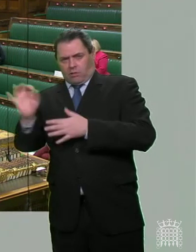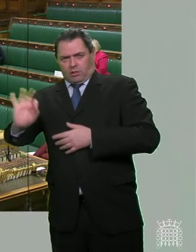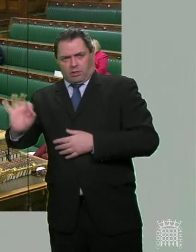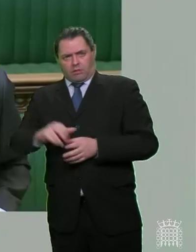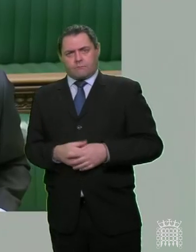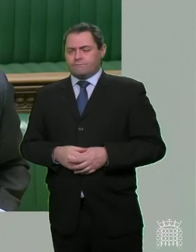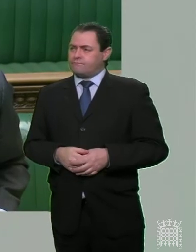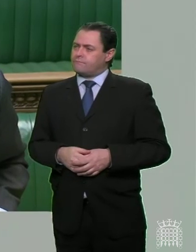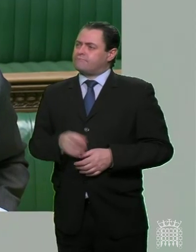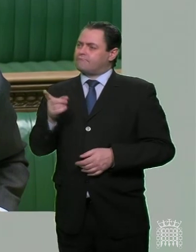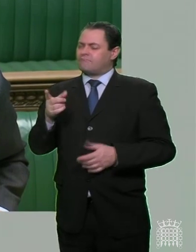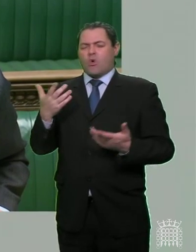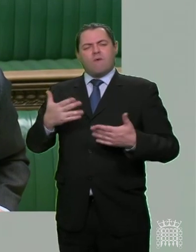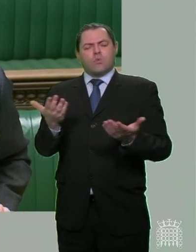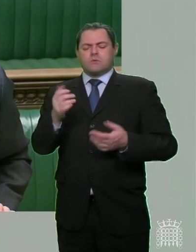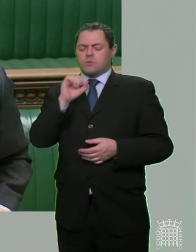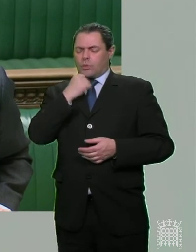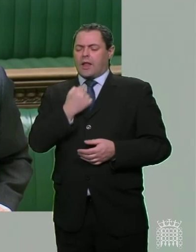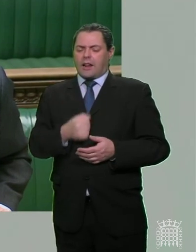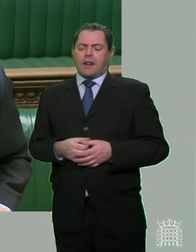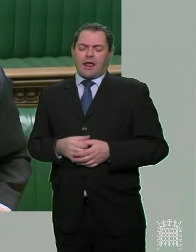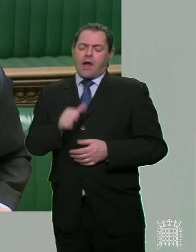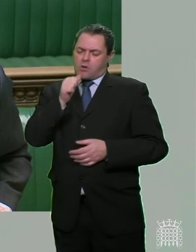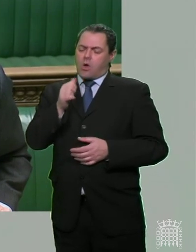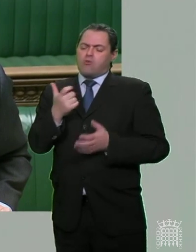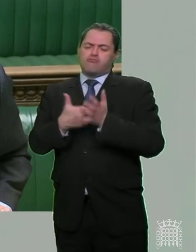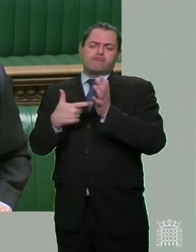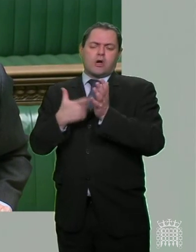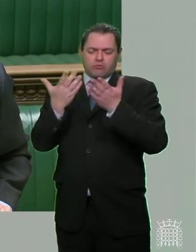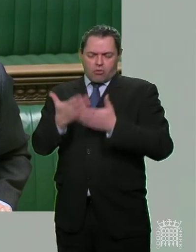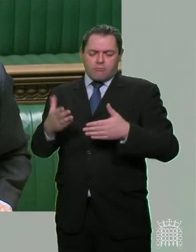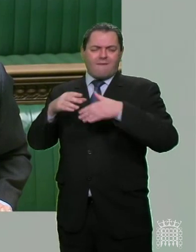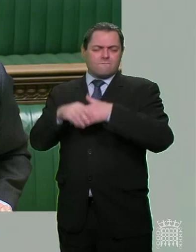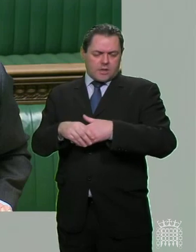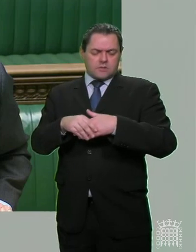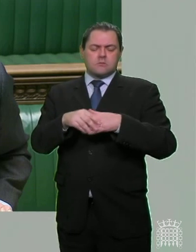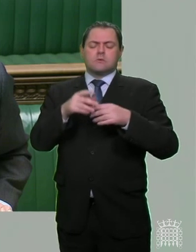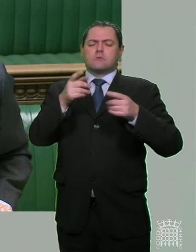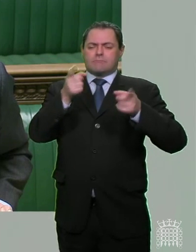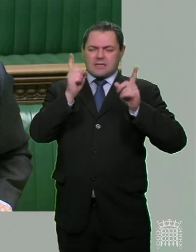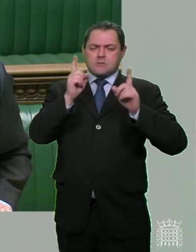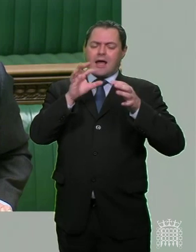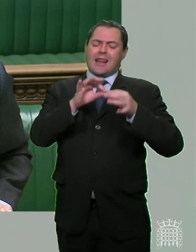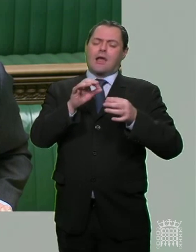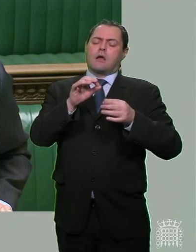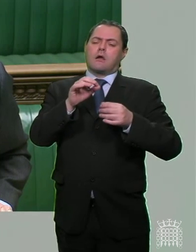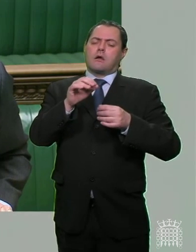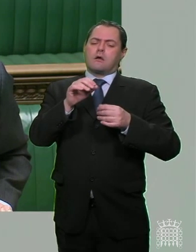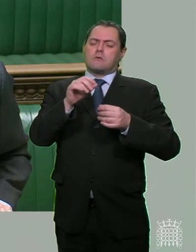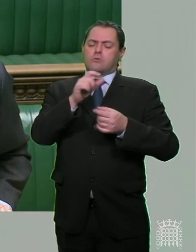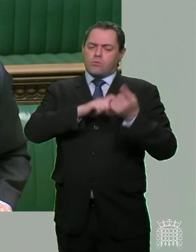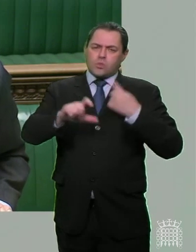Of course we will, and my right honourable Friend the Secretary of State for Housing, Communities and Local Government will be bringing forward a plan very shortly.